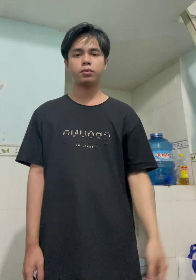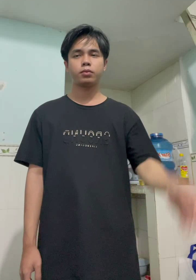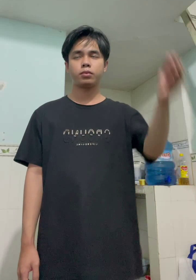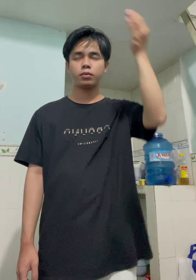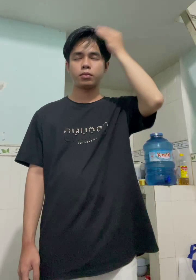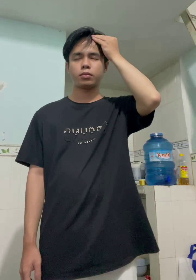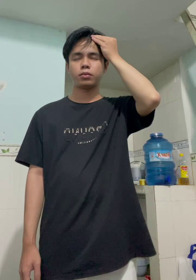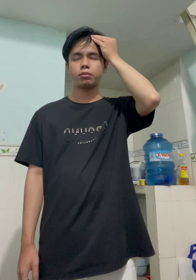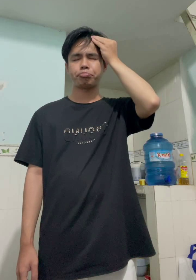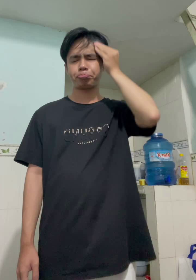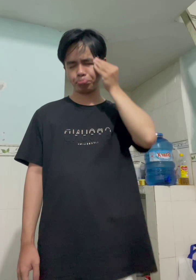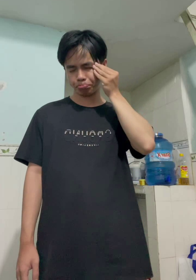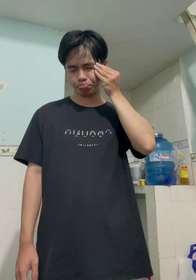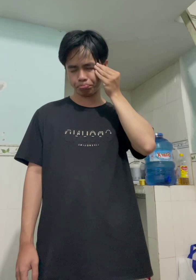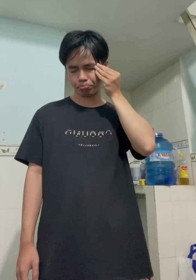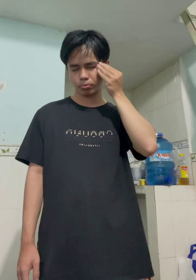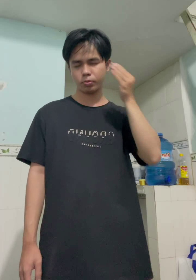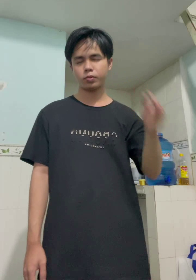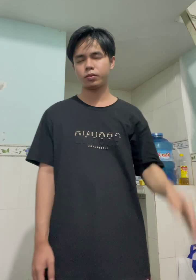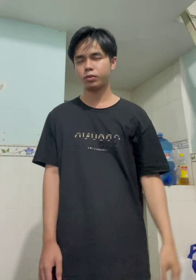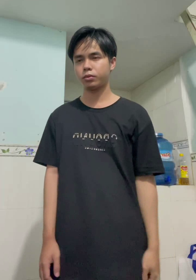benh